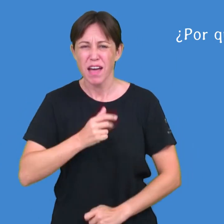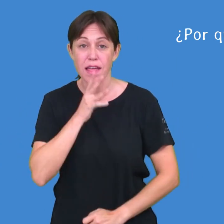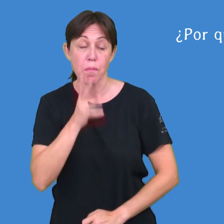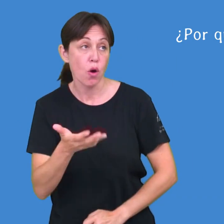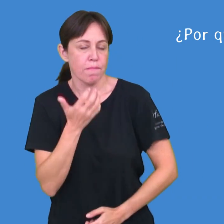motivo